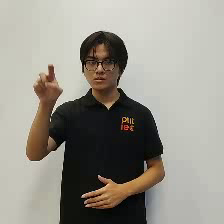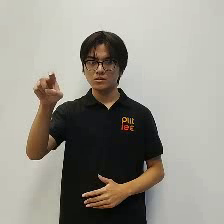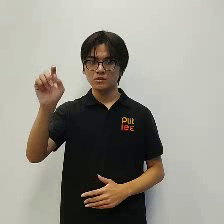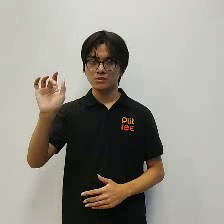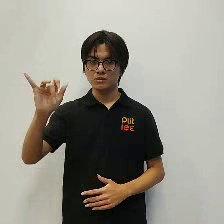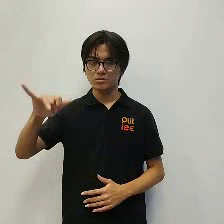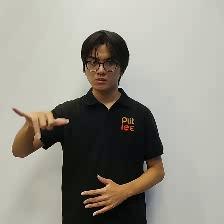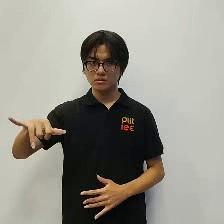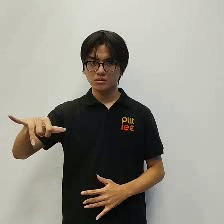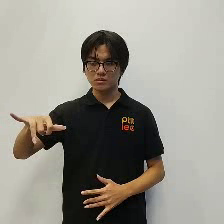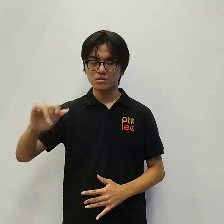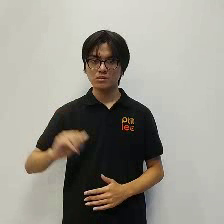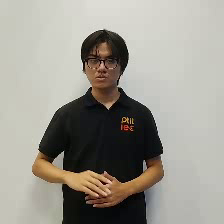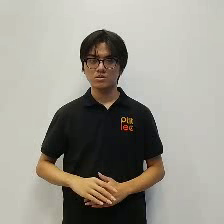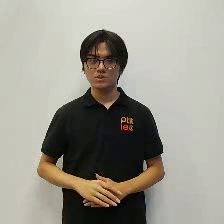Đồng ý